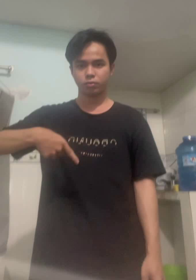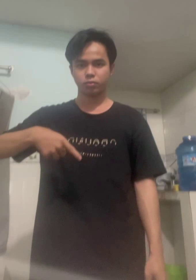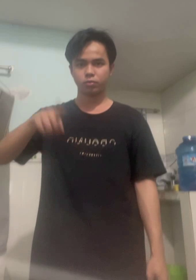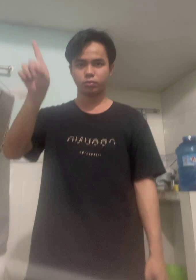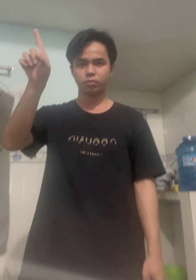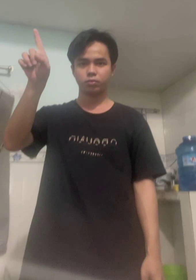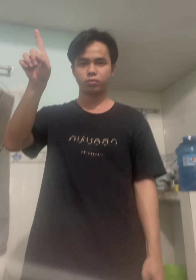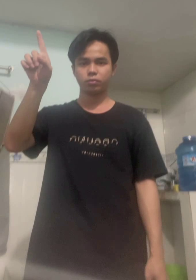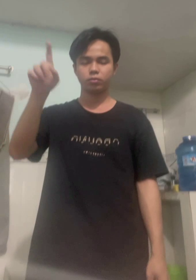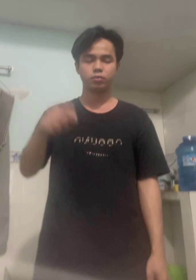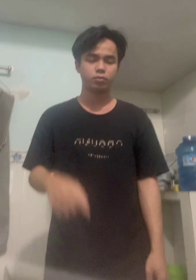di